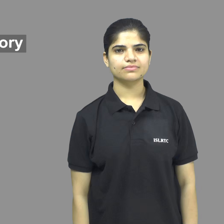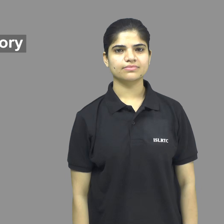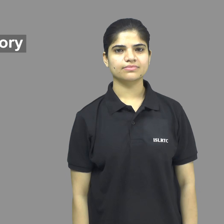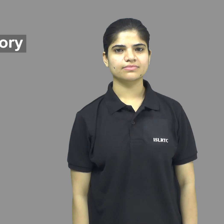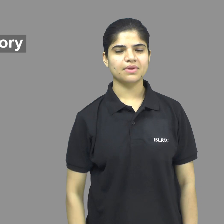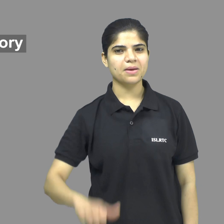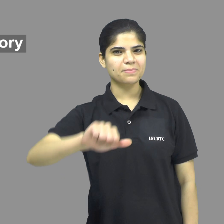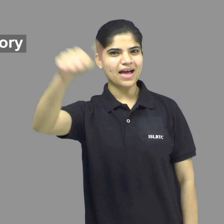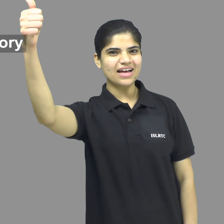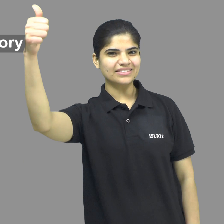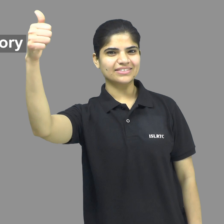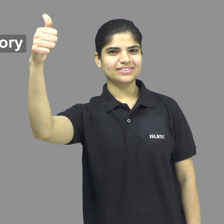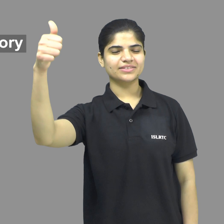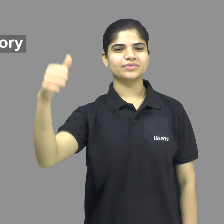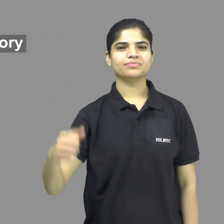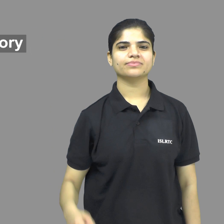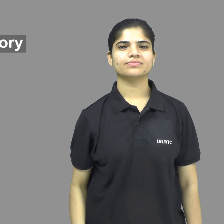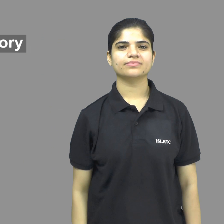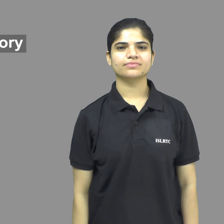Victory Success Triumph